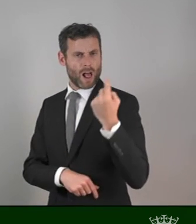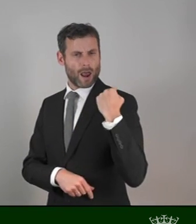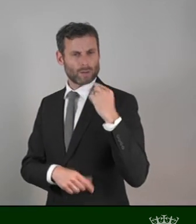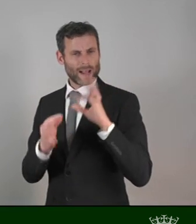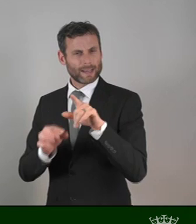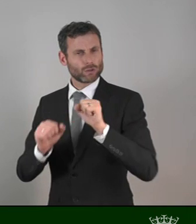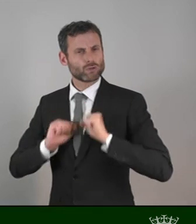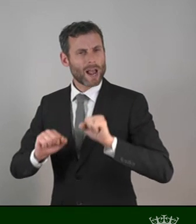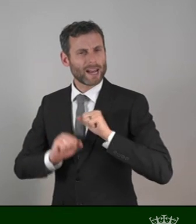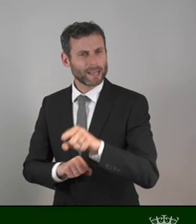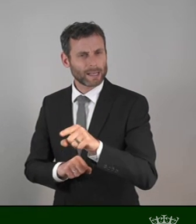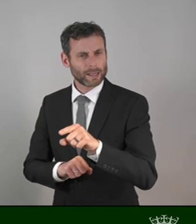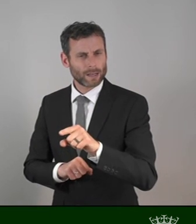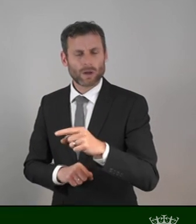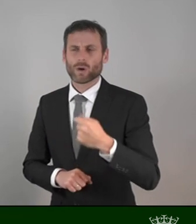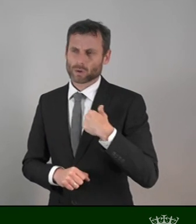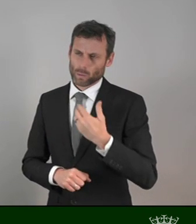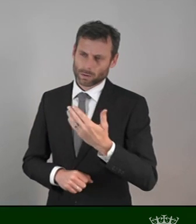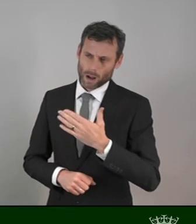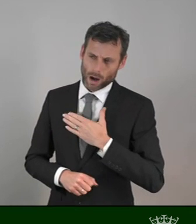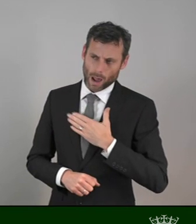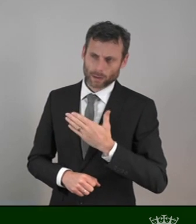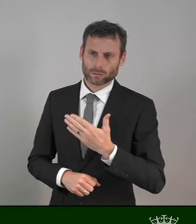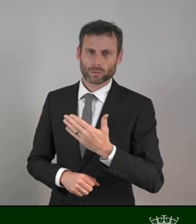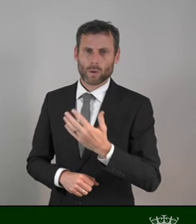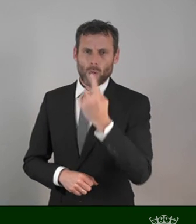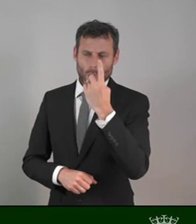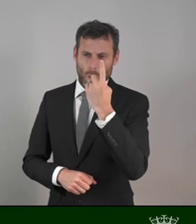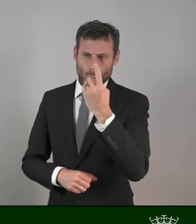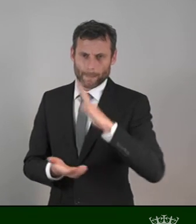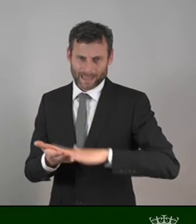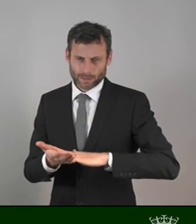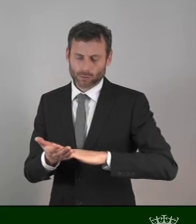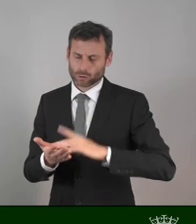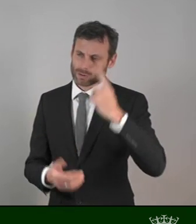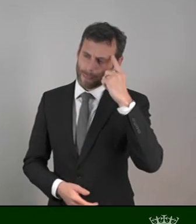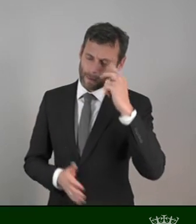If you will forgive me, Mr Speaker, may we take just a minute to pay tribute to Nicholas Parsons, who passed away this week?